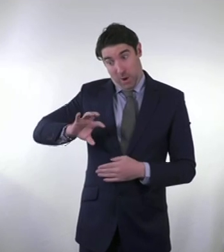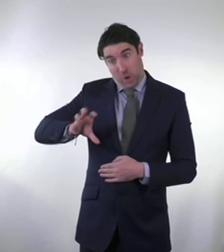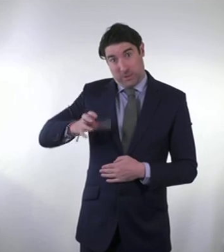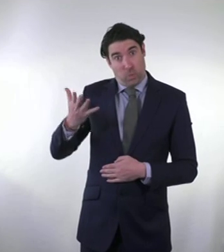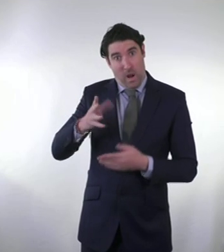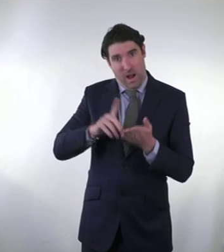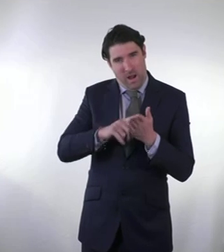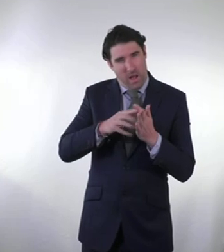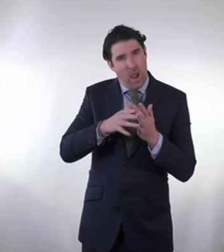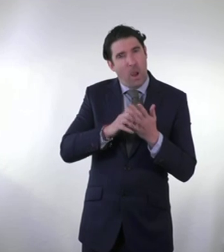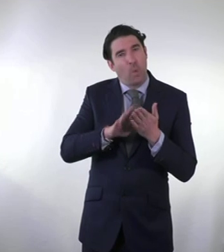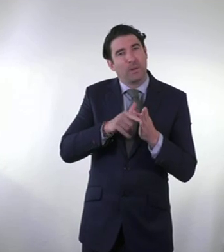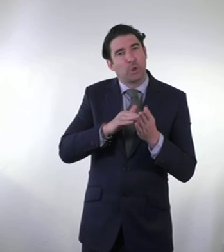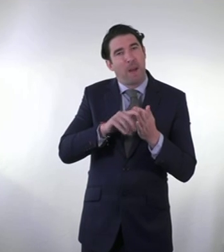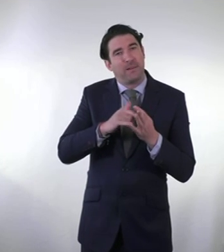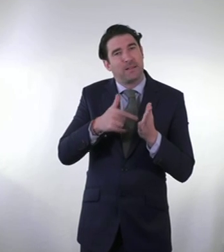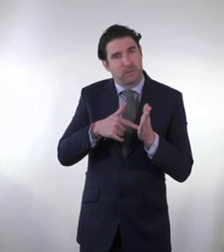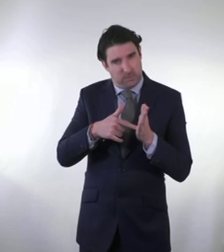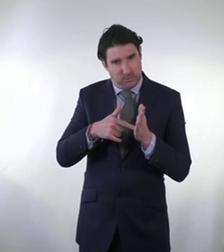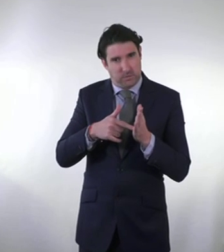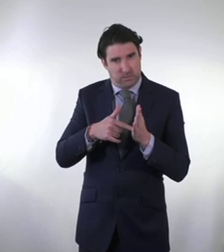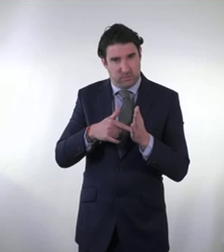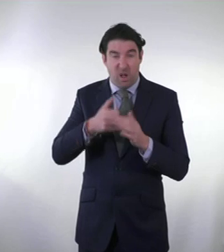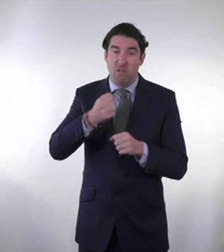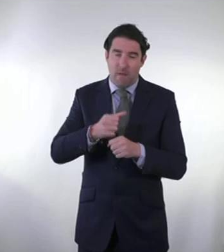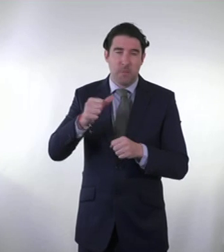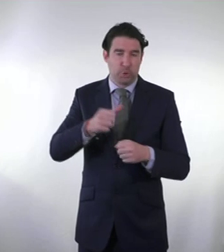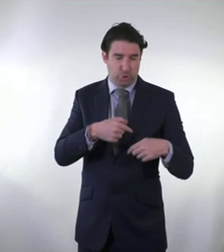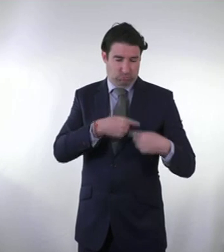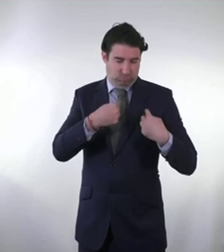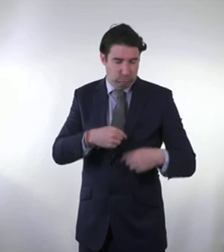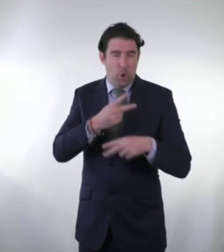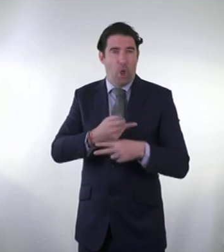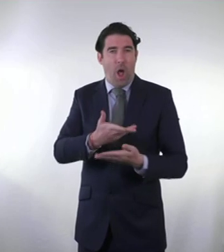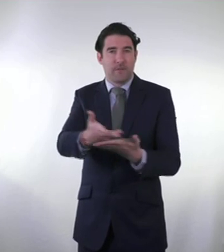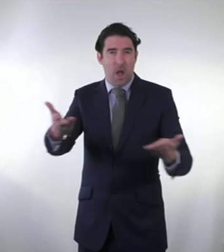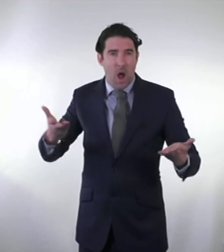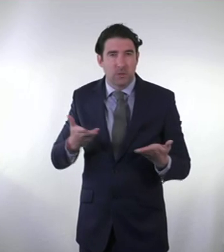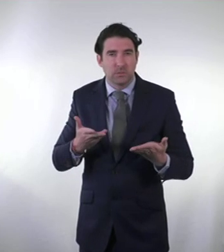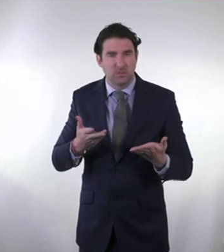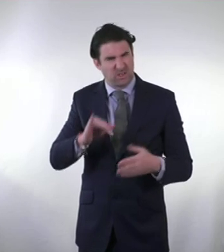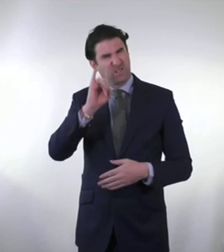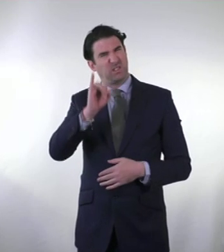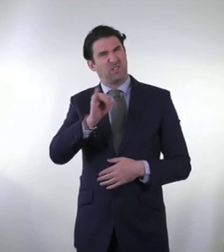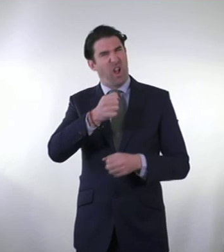Working people deserve a Government who work for them. Instead, they are being told that their jobs are unviable.